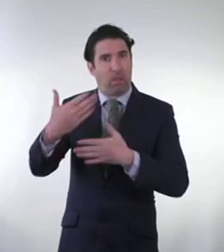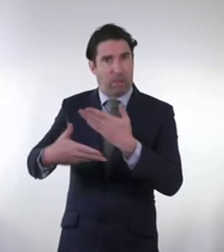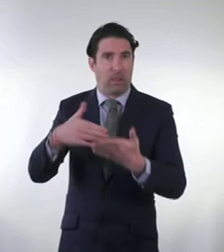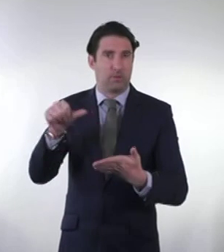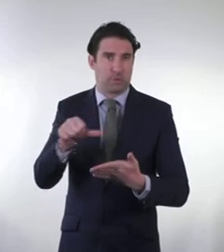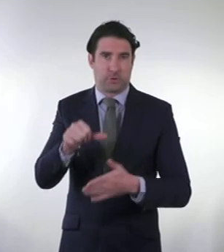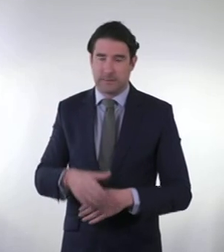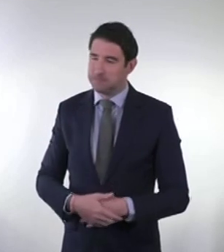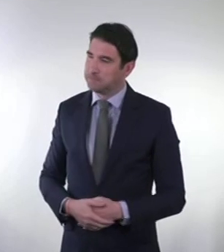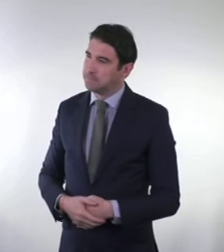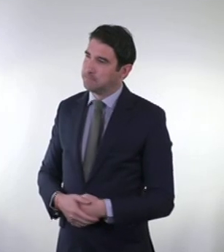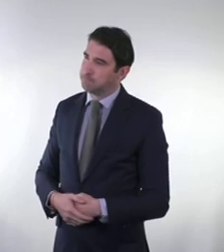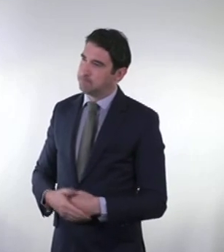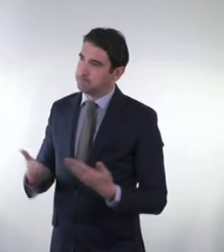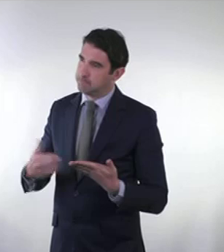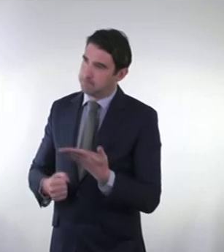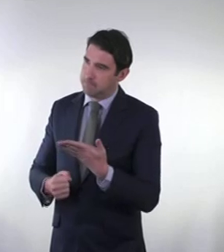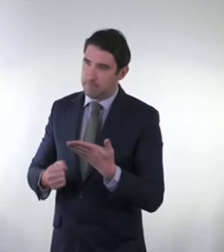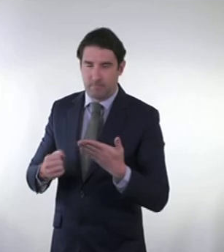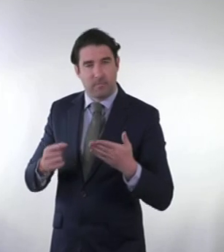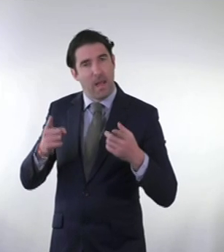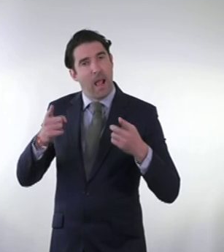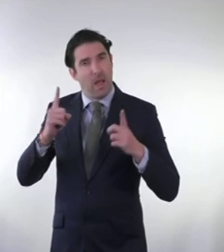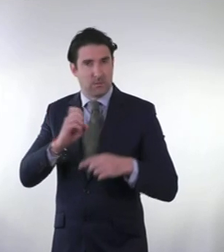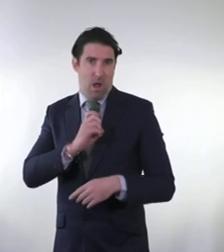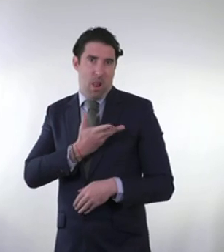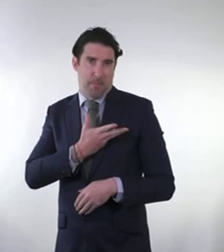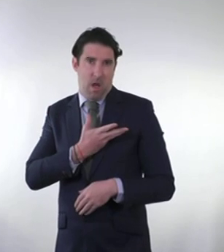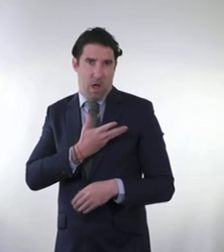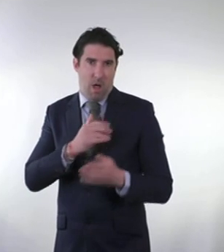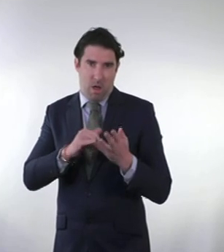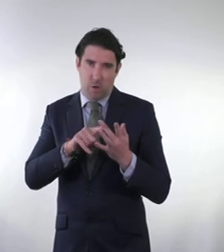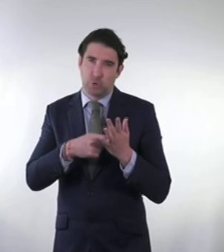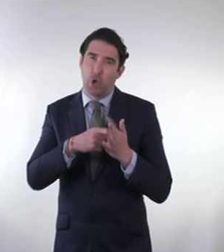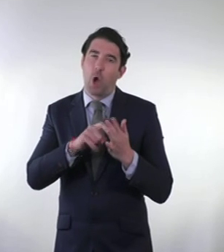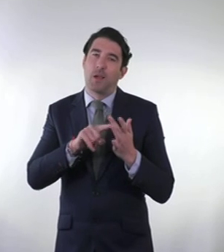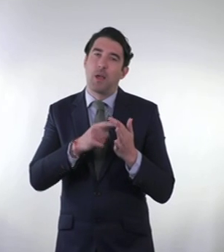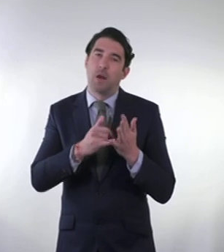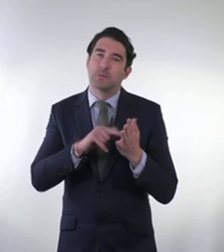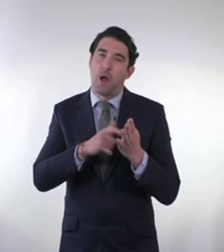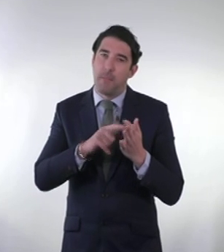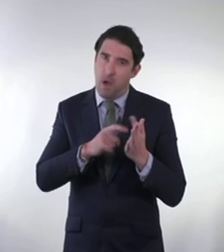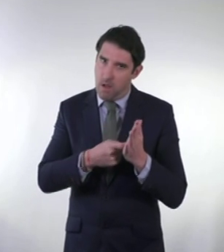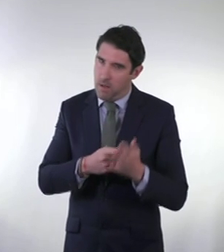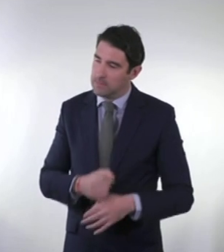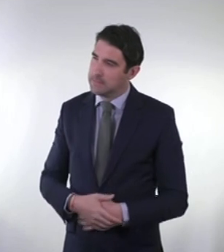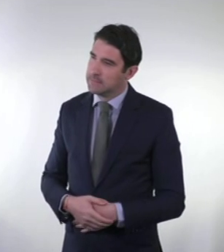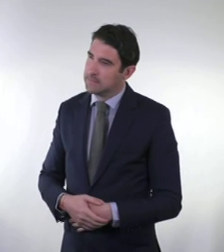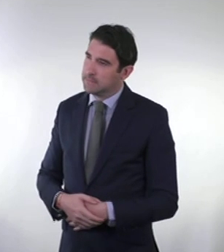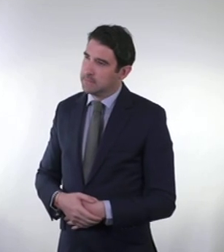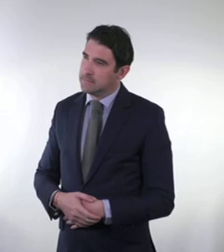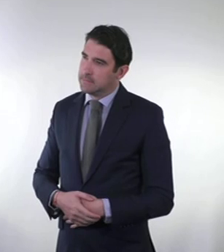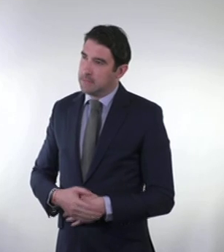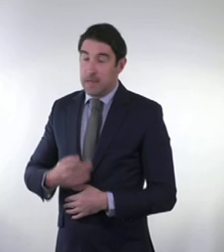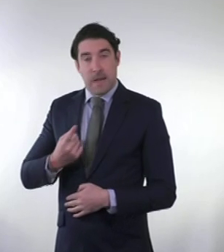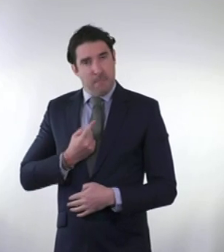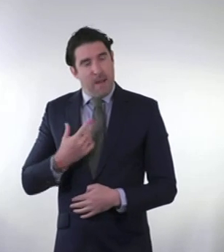May I join the Prime Minister in sending my deepest condolences to the family and friends of Sergeant Matt Ratana?